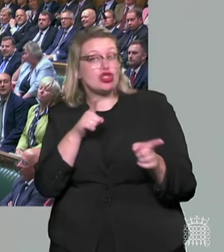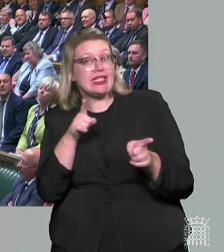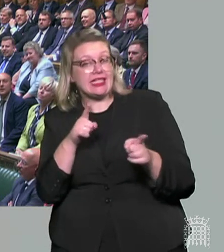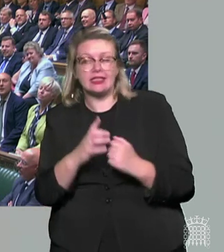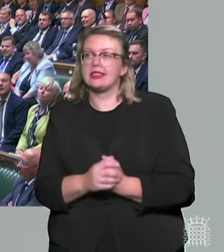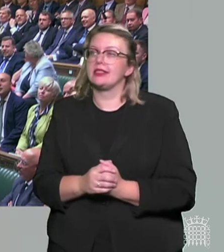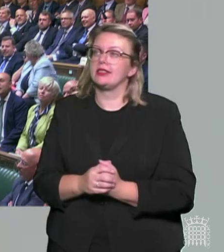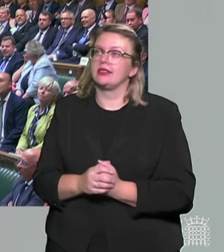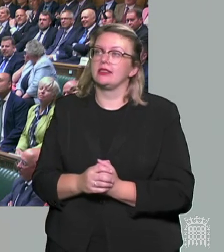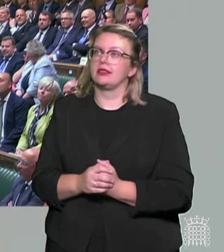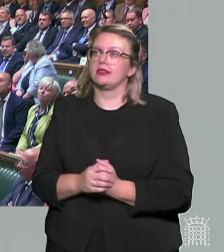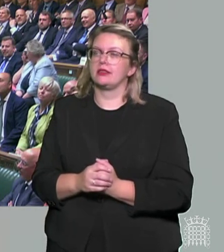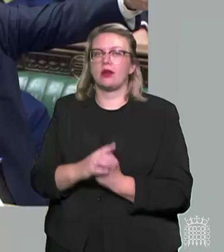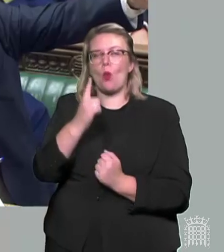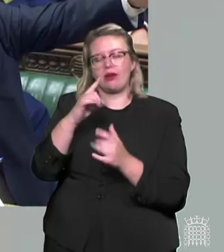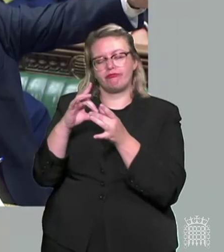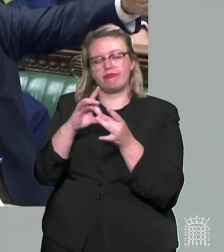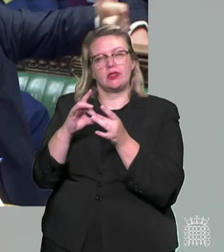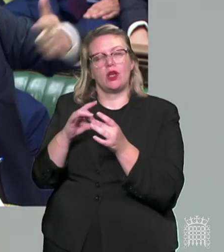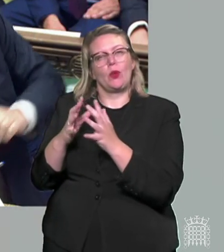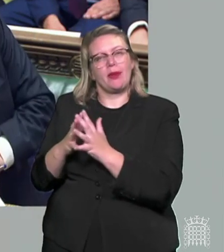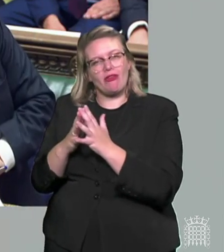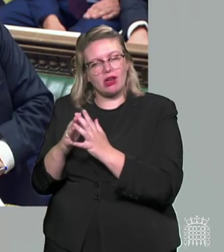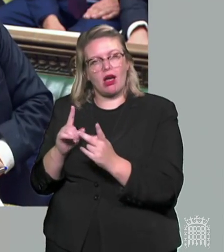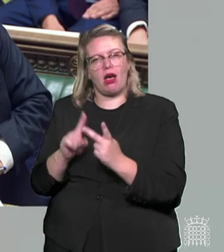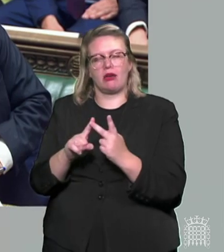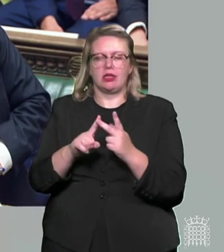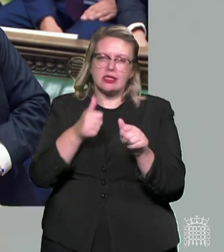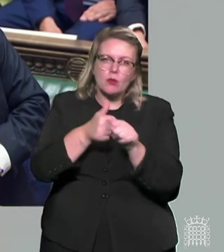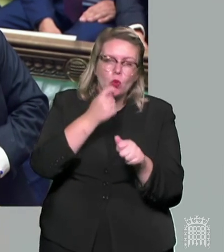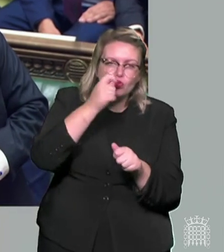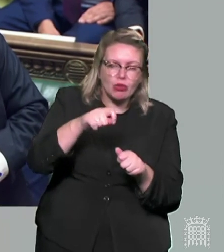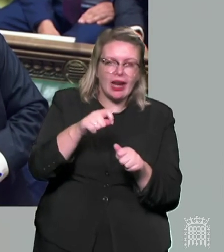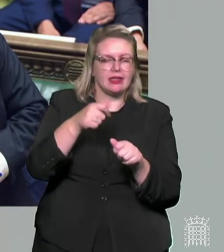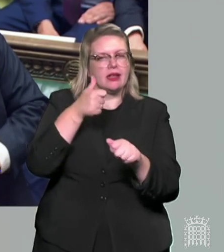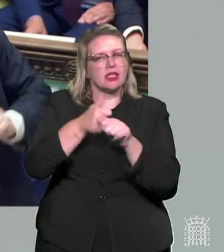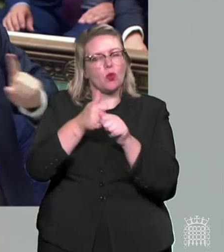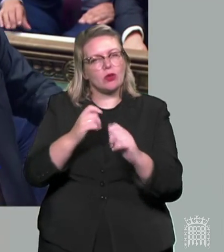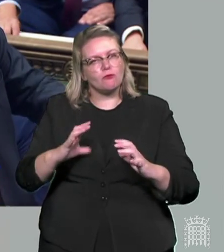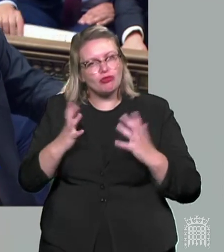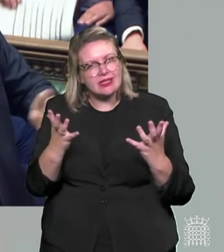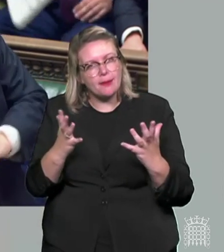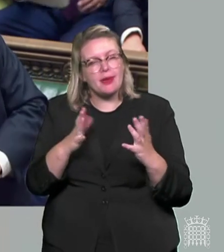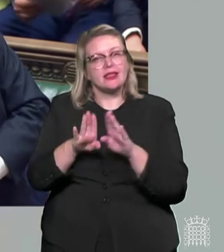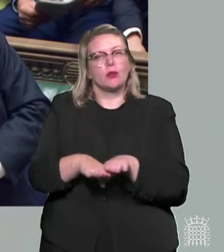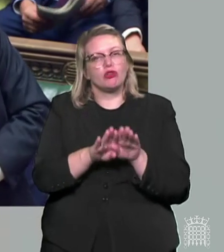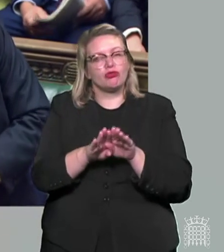No. 1: stay close to the Americans; stick up for the Ukrainians; stick up for freedom and democracy everywhere.